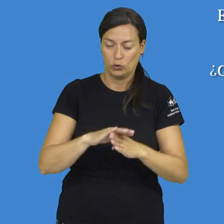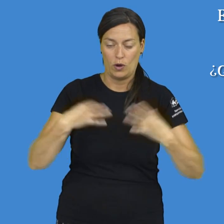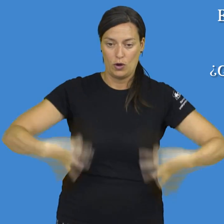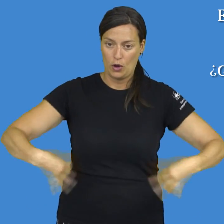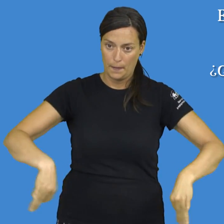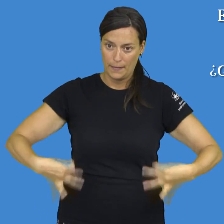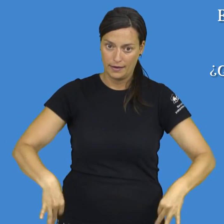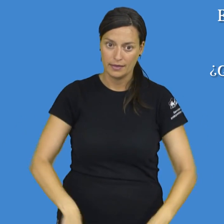normal